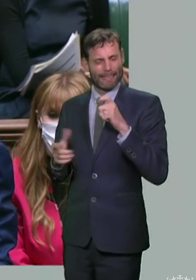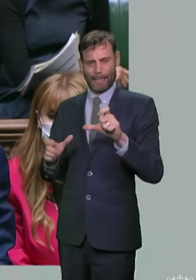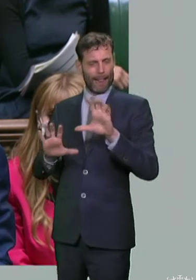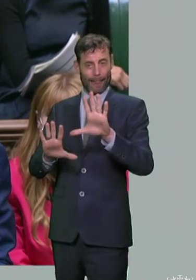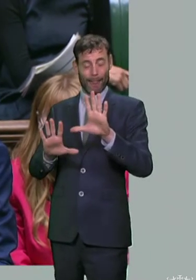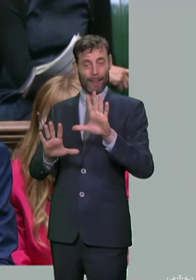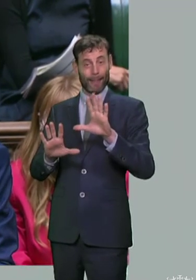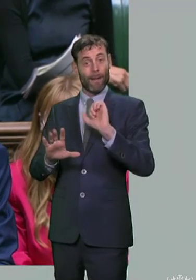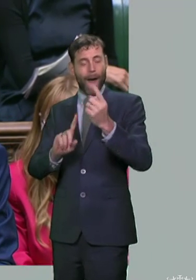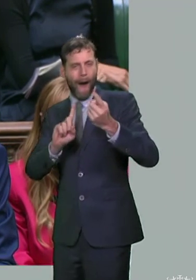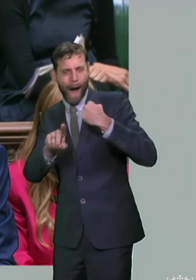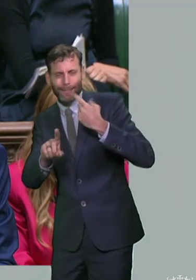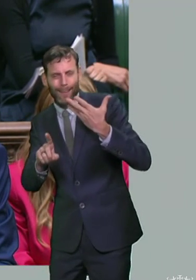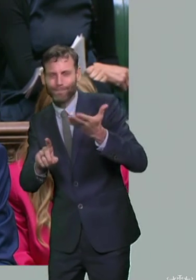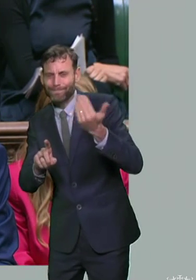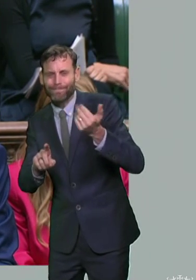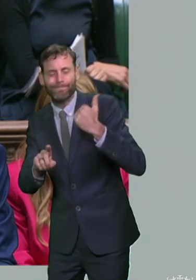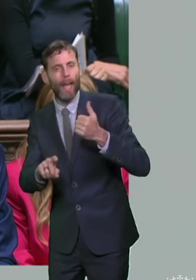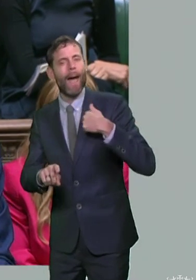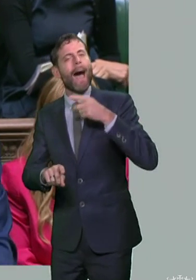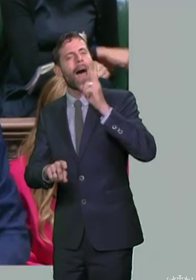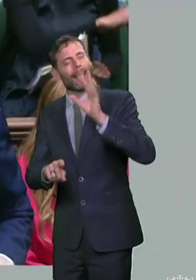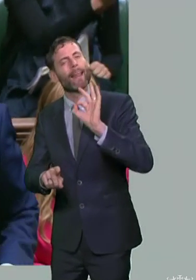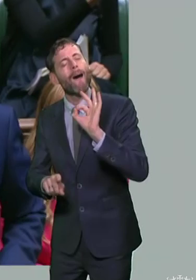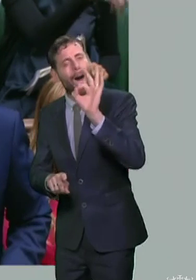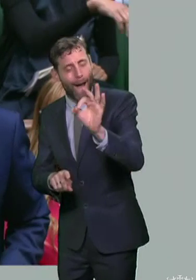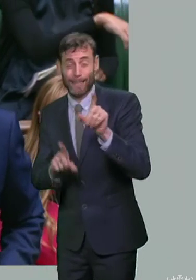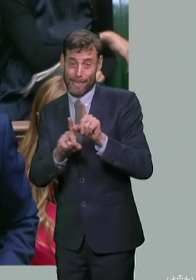Let us have another go.